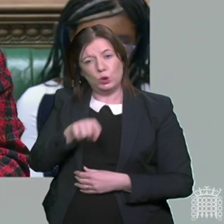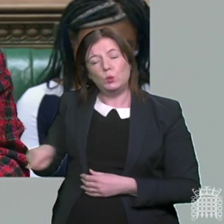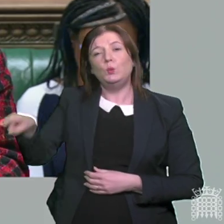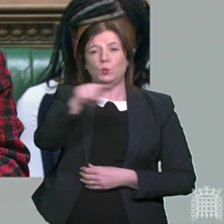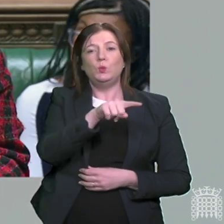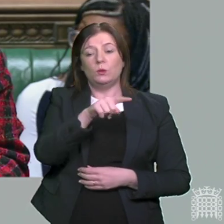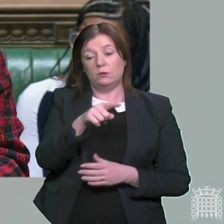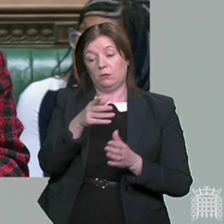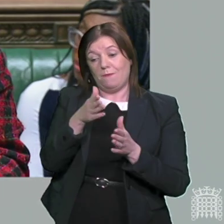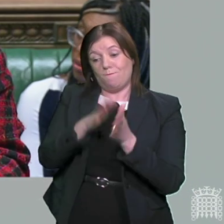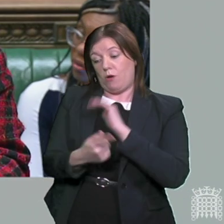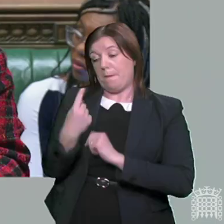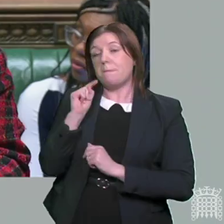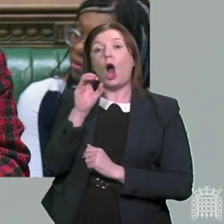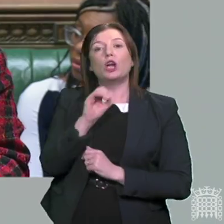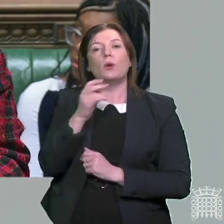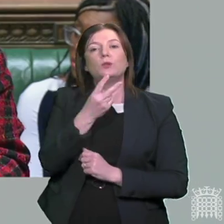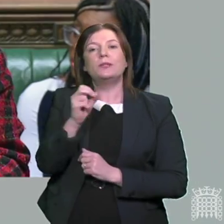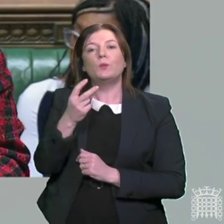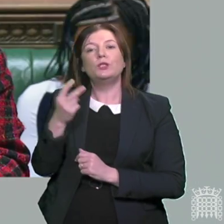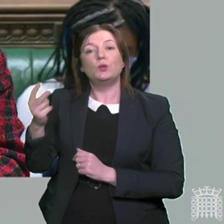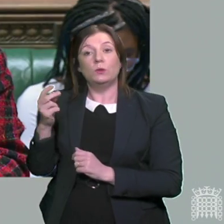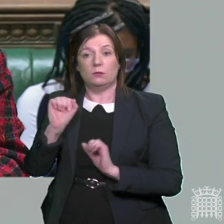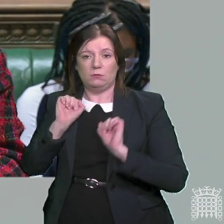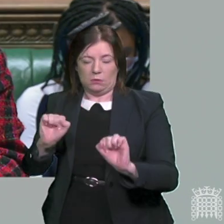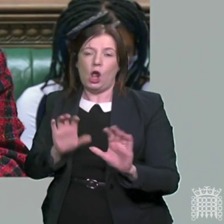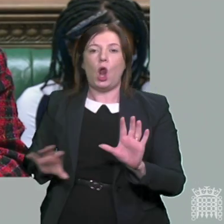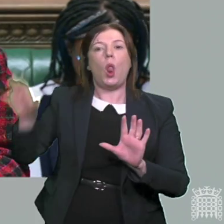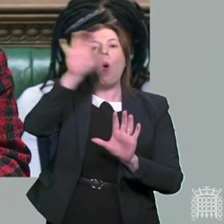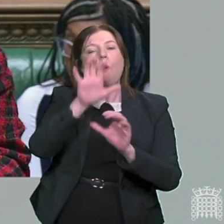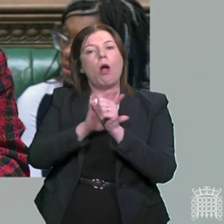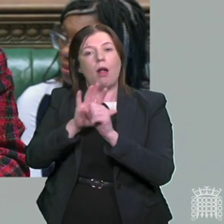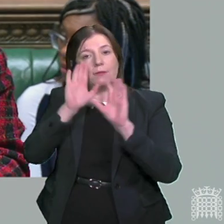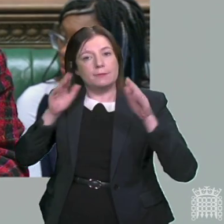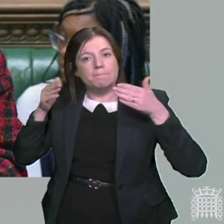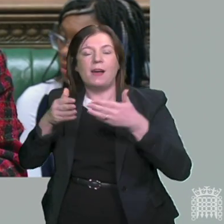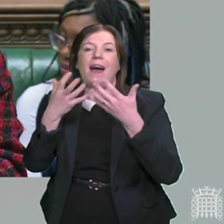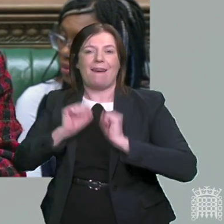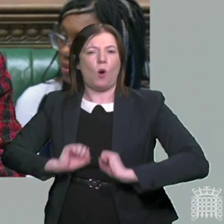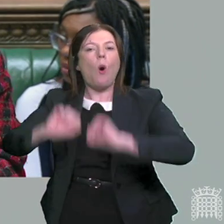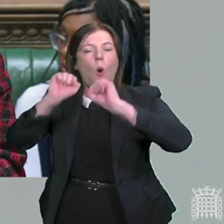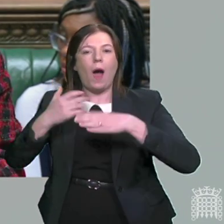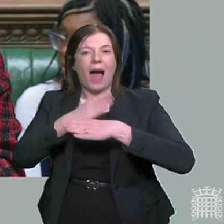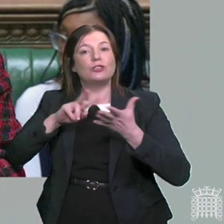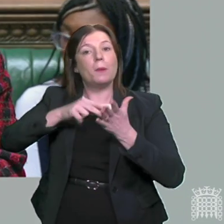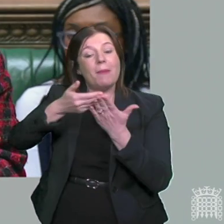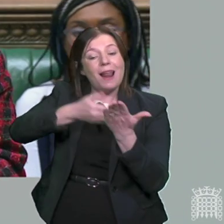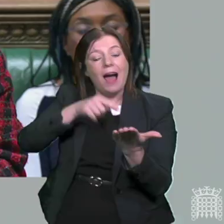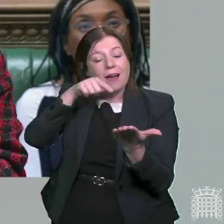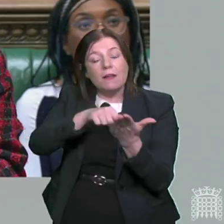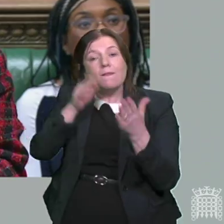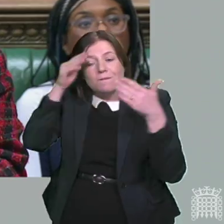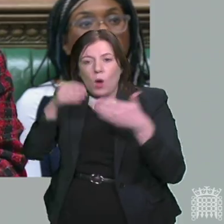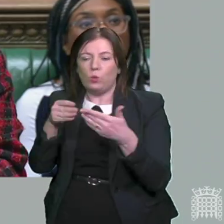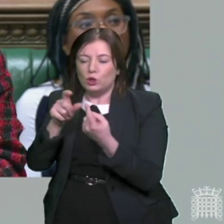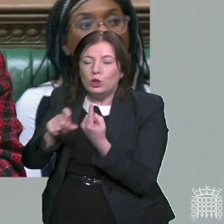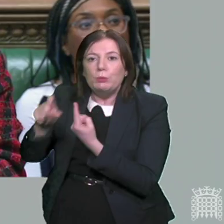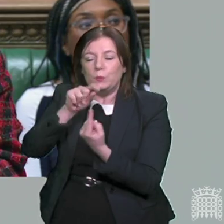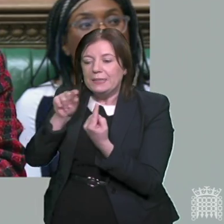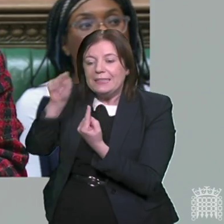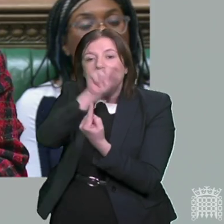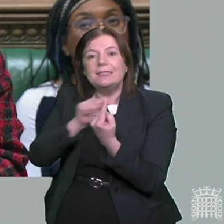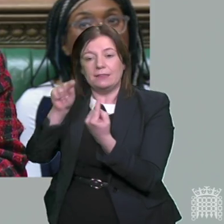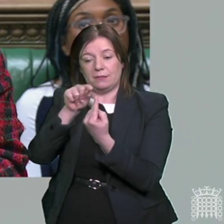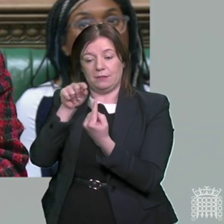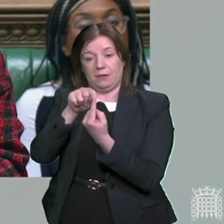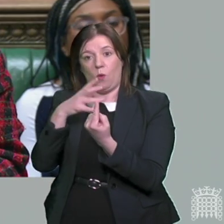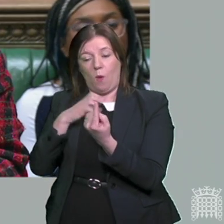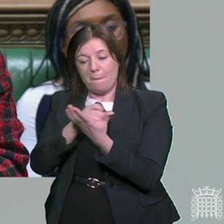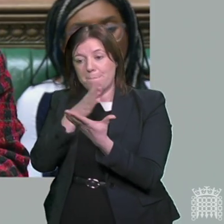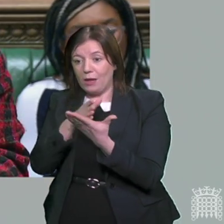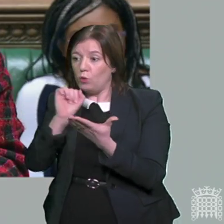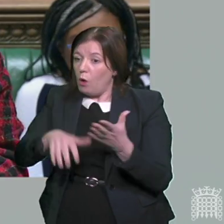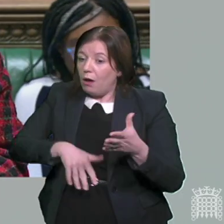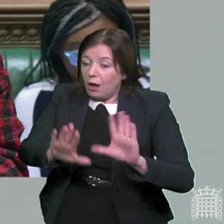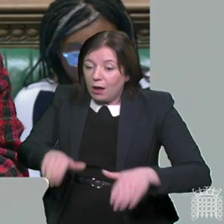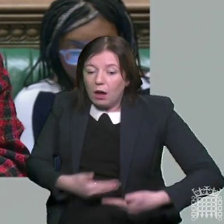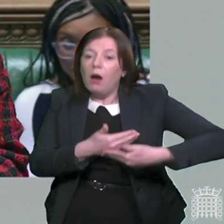From October last year, each local area has produced a local maternity equity and equality action plan, targeting specific communities within the area to try to improve outcomes.